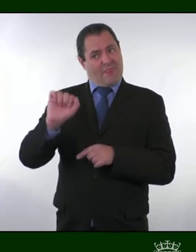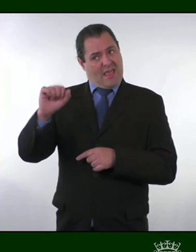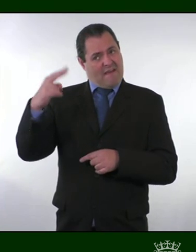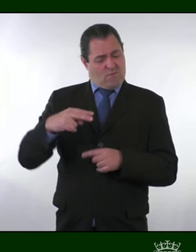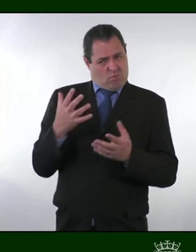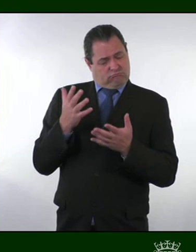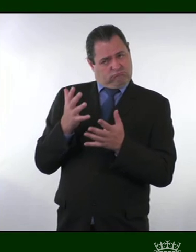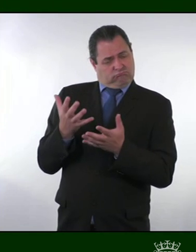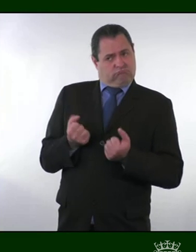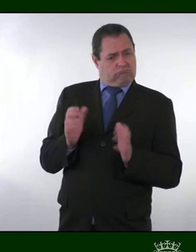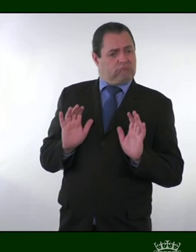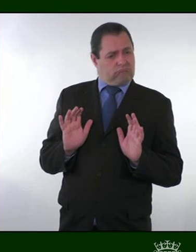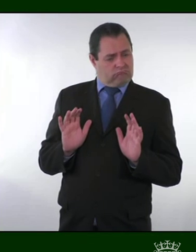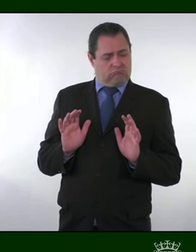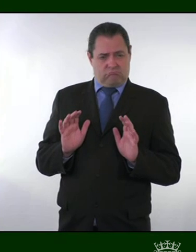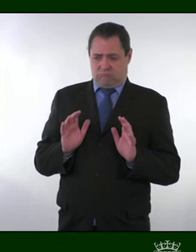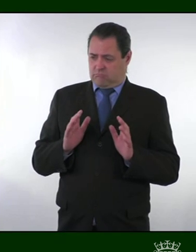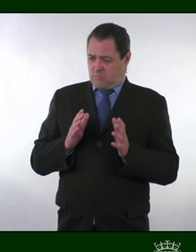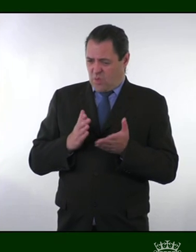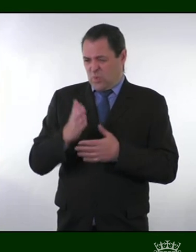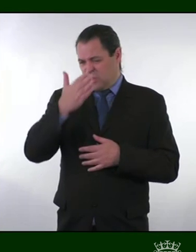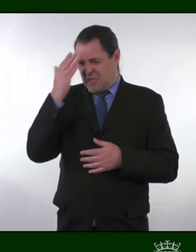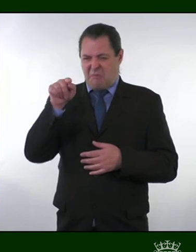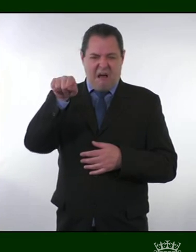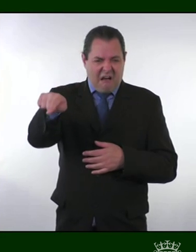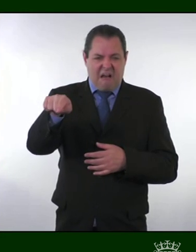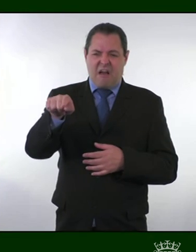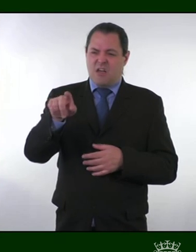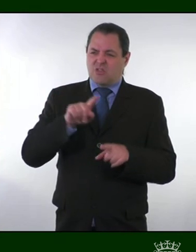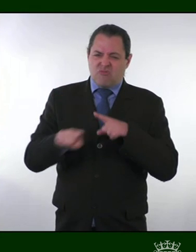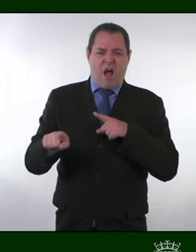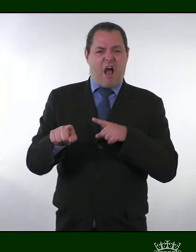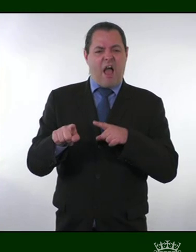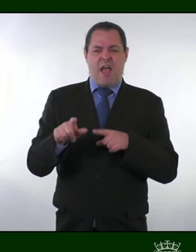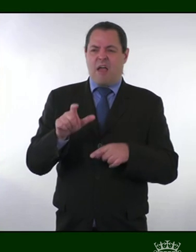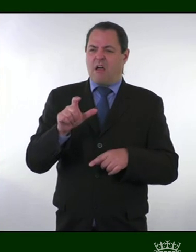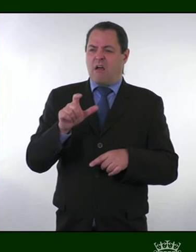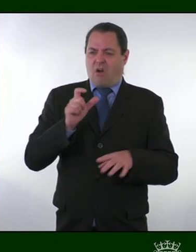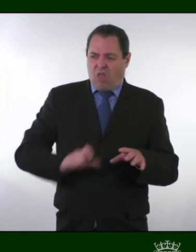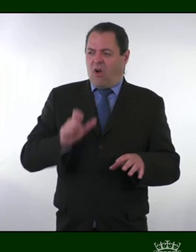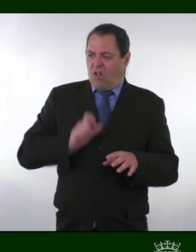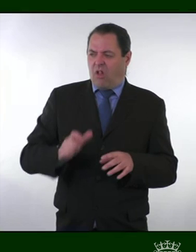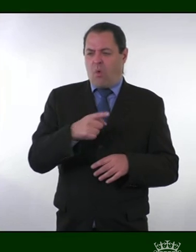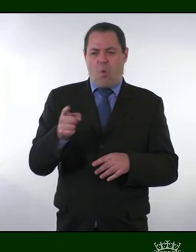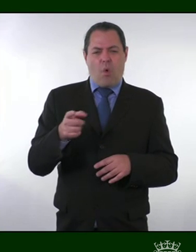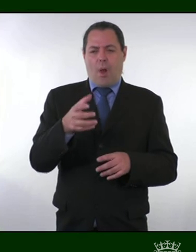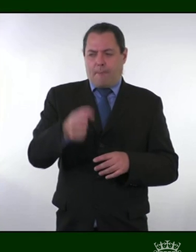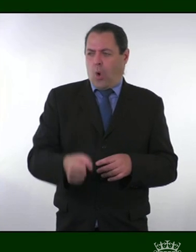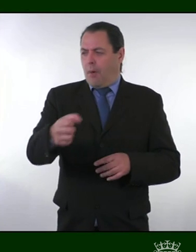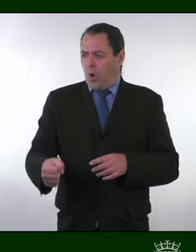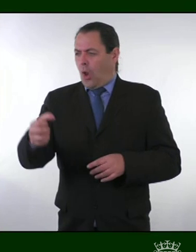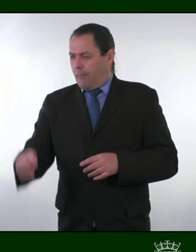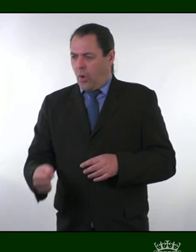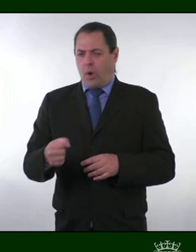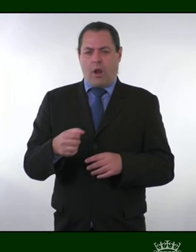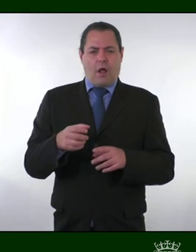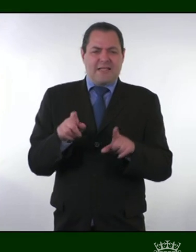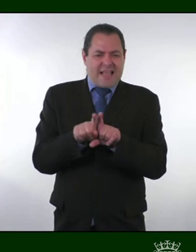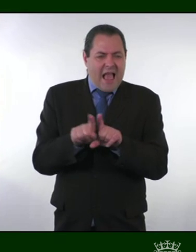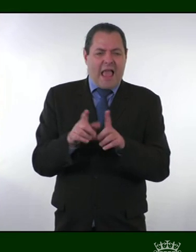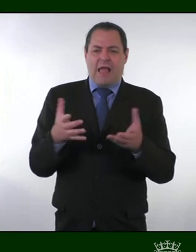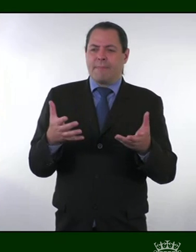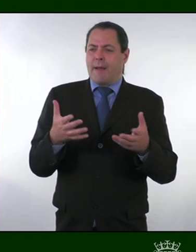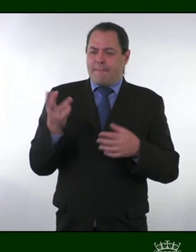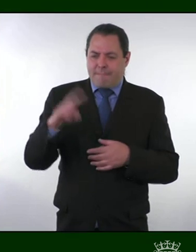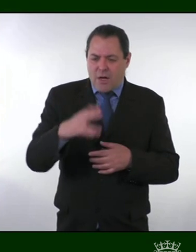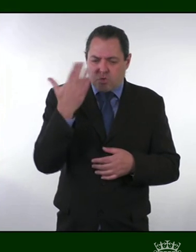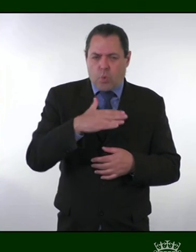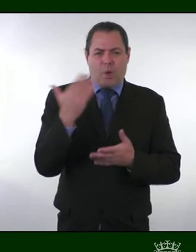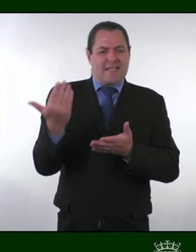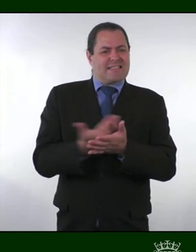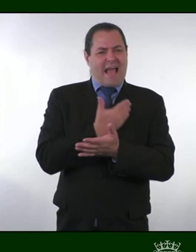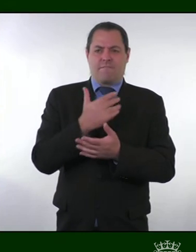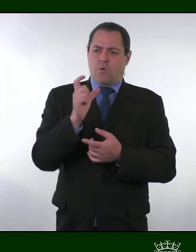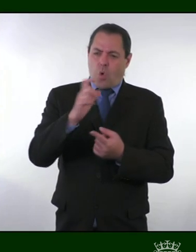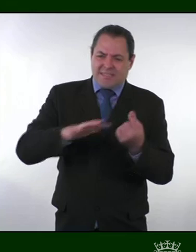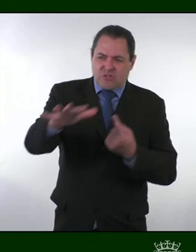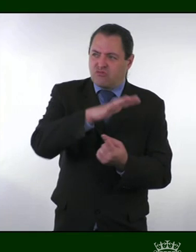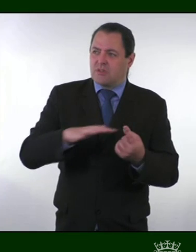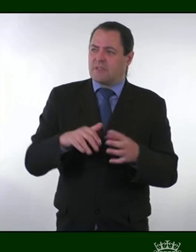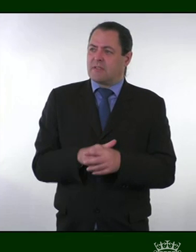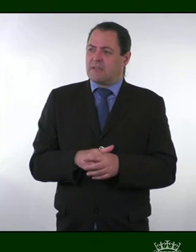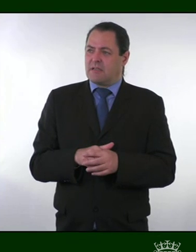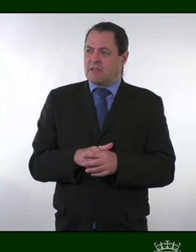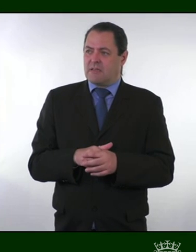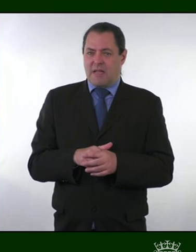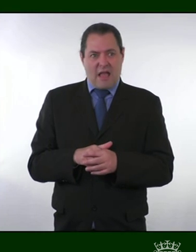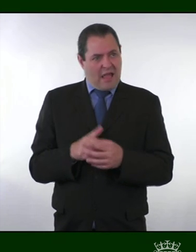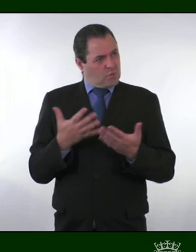All summer long, he has been going around undermining confidence and spreading doubts, in particular about the return to school in safe conditions— It is absolutely true.